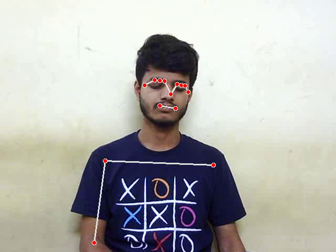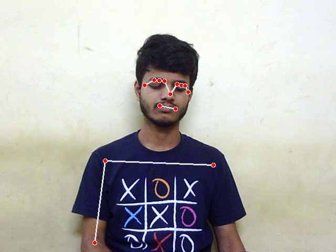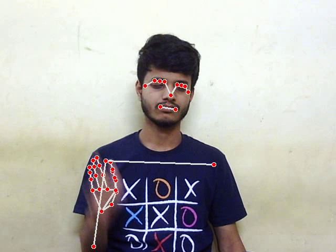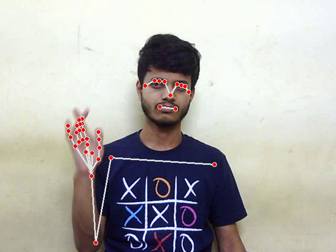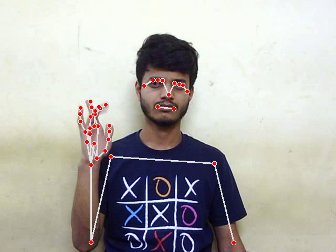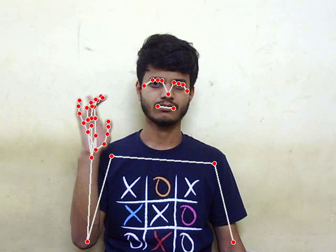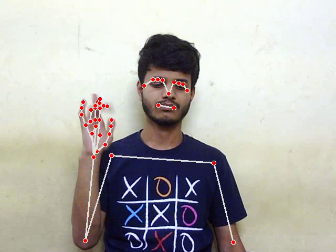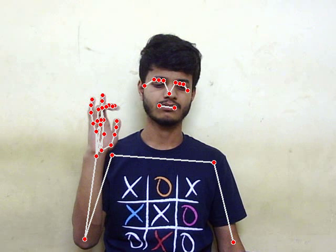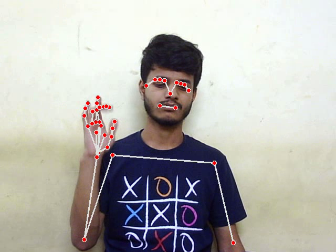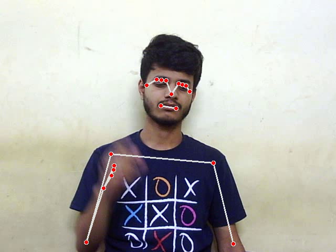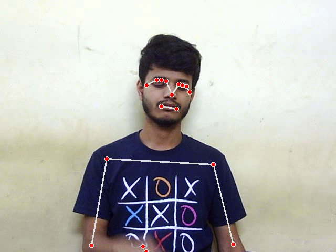why